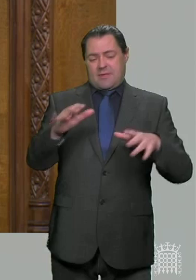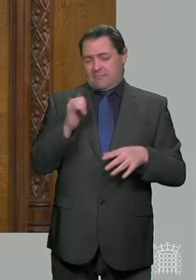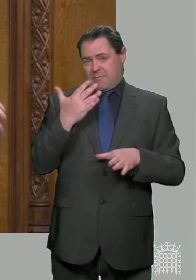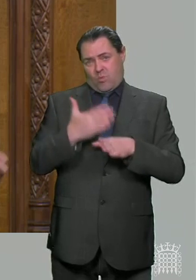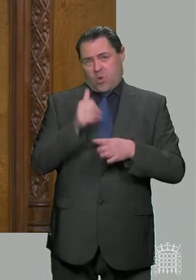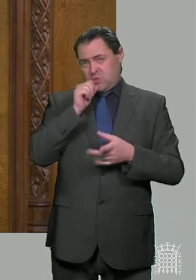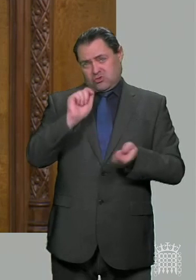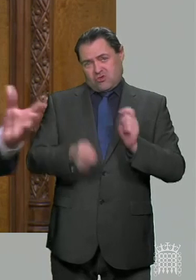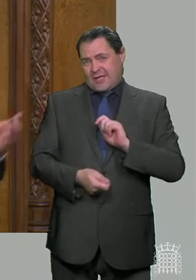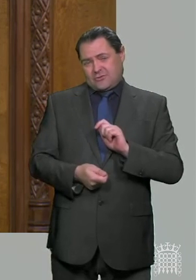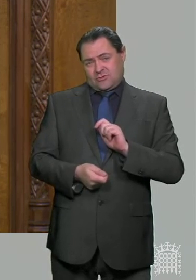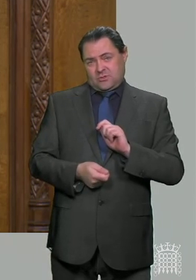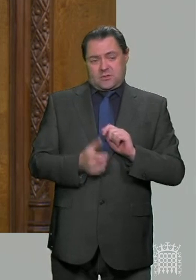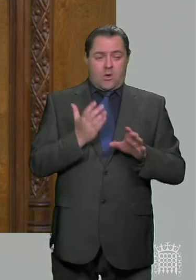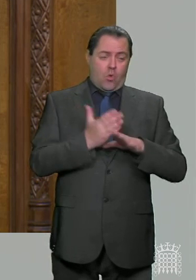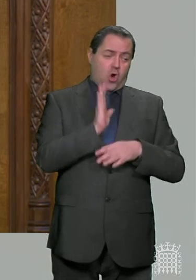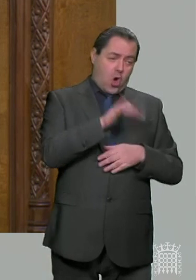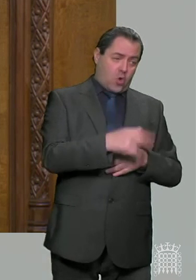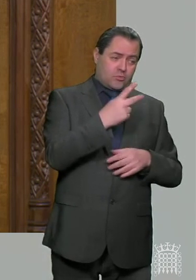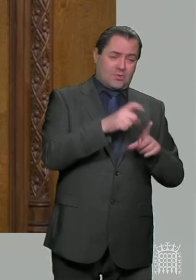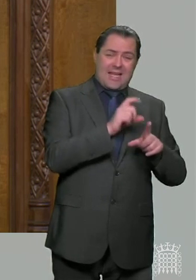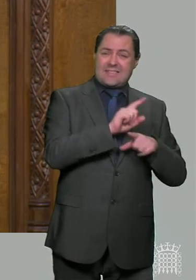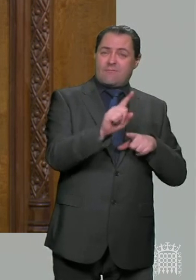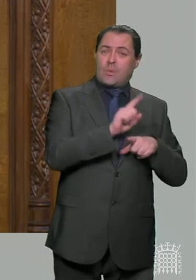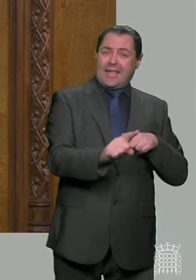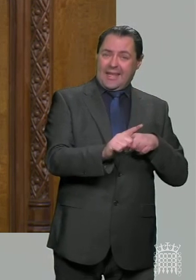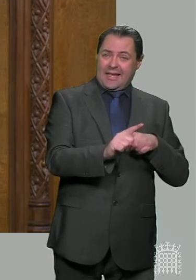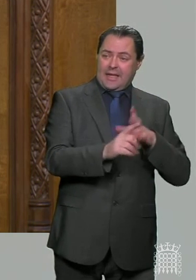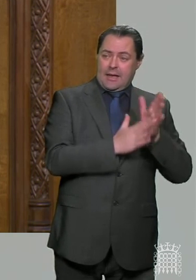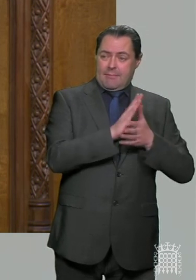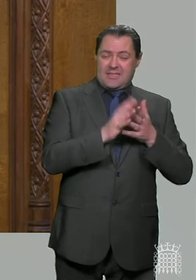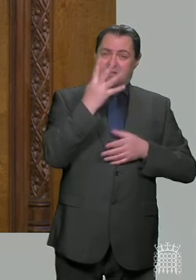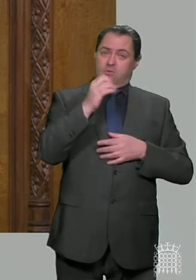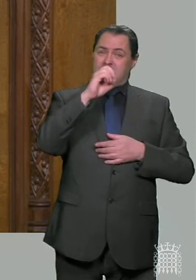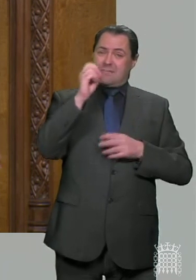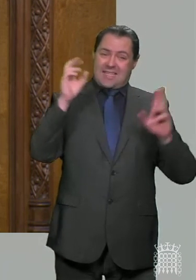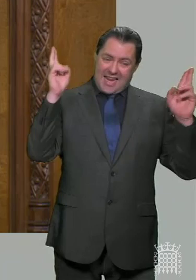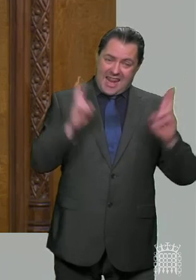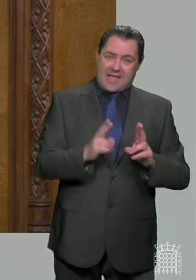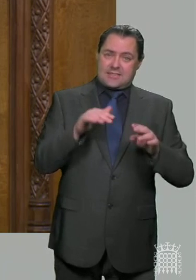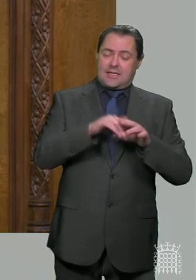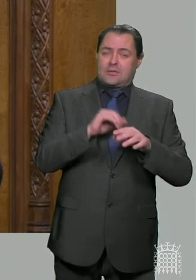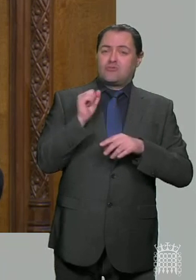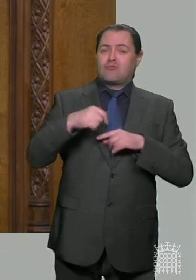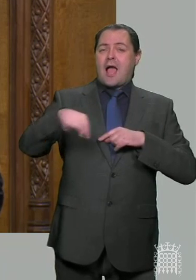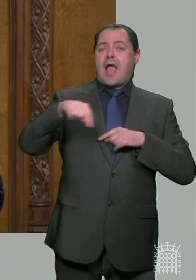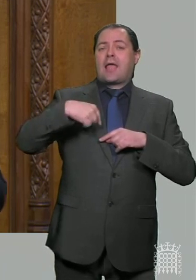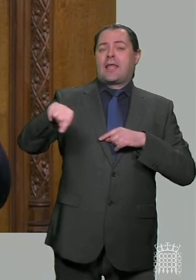If in future people work from home on average two days a week, that will mean a 40% reduction in commuting.